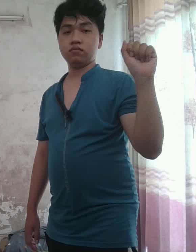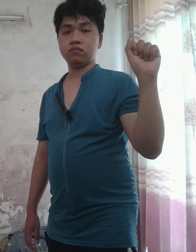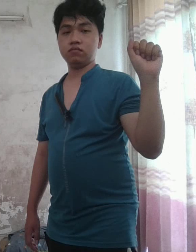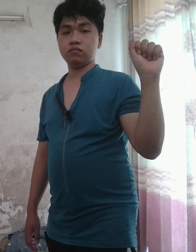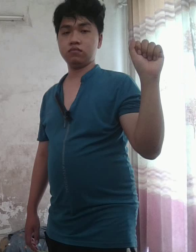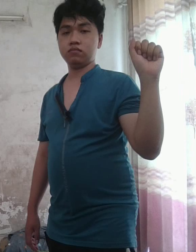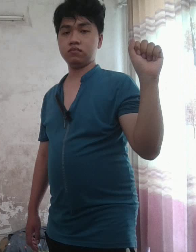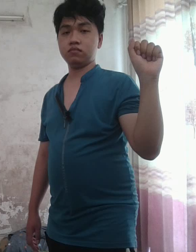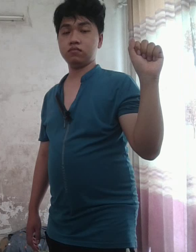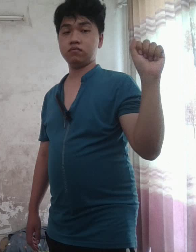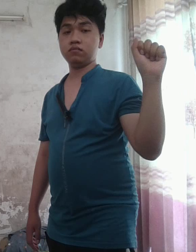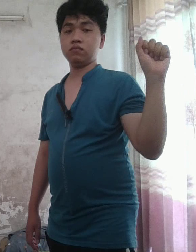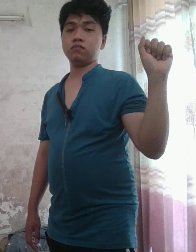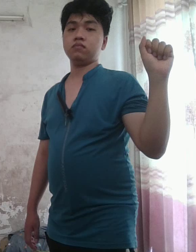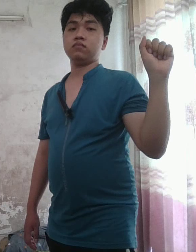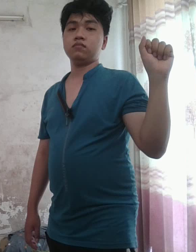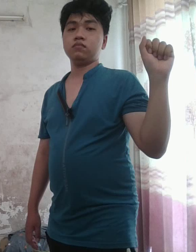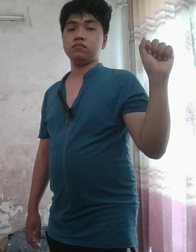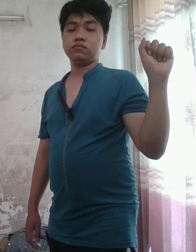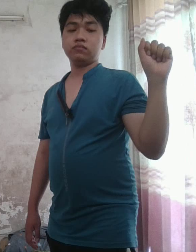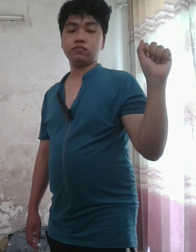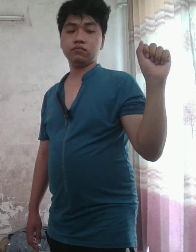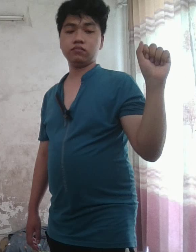a